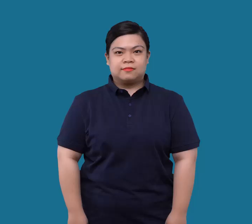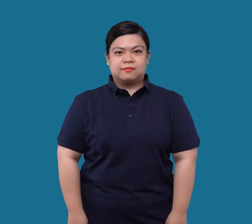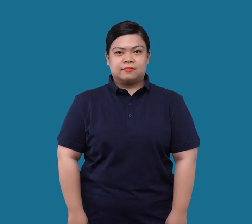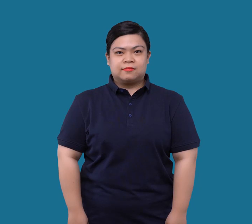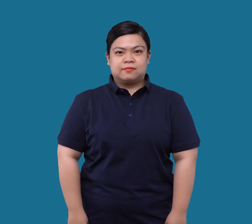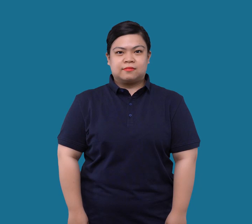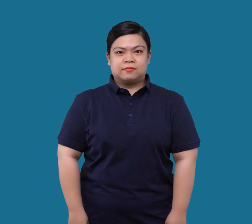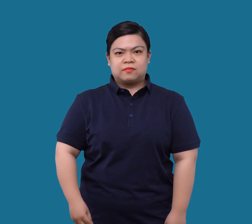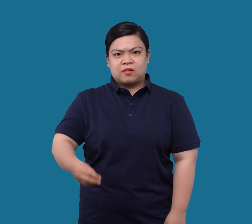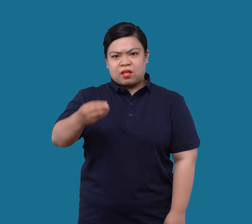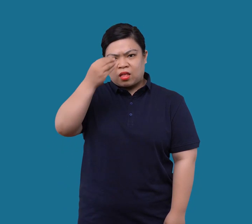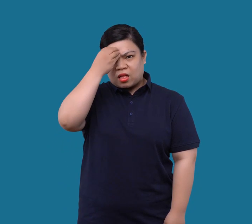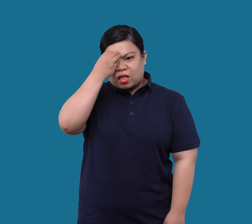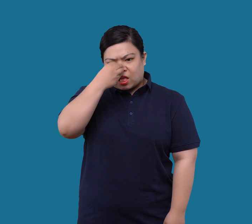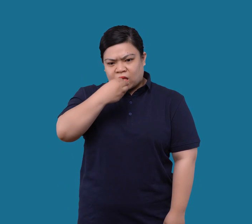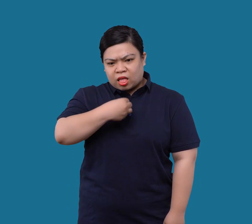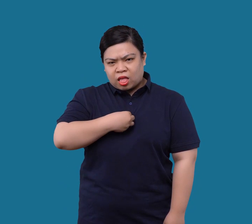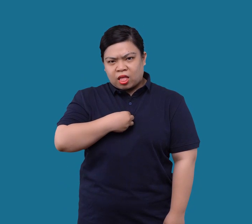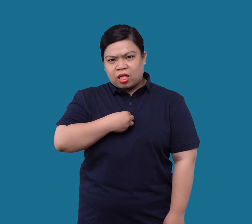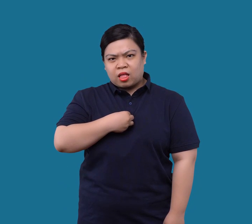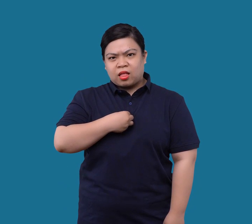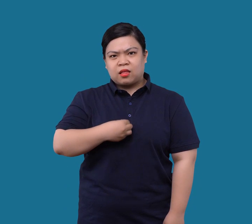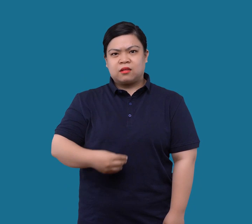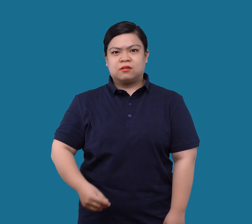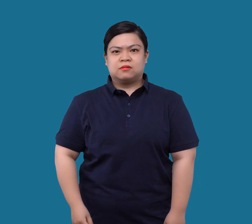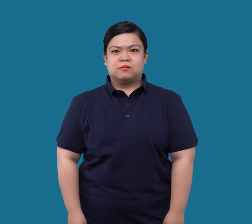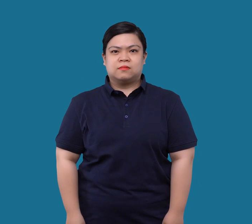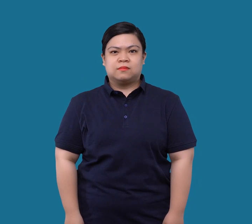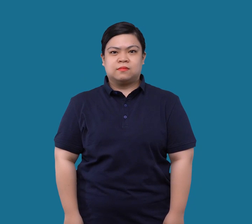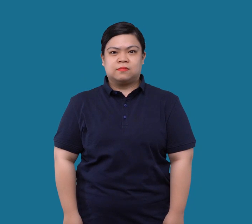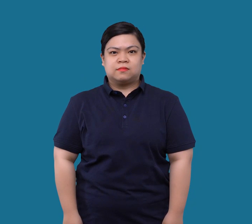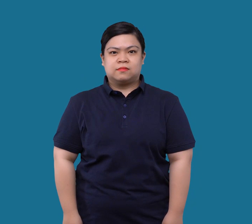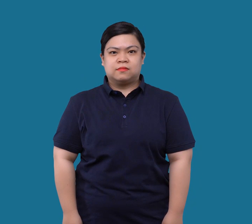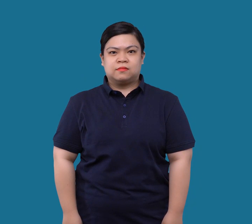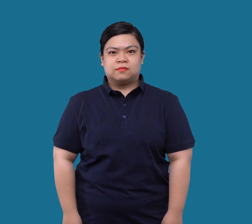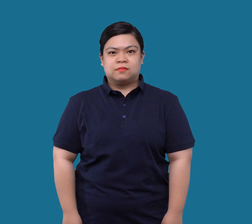ân hận